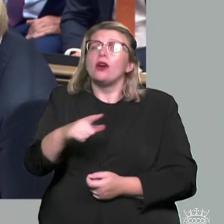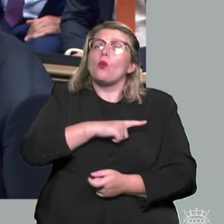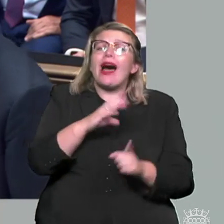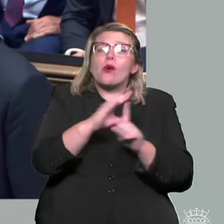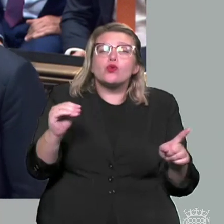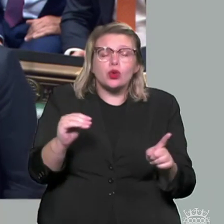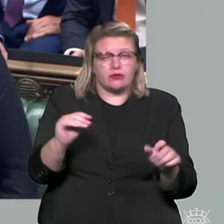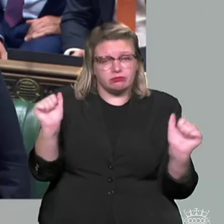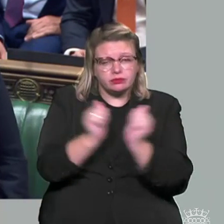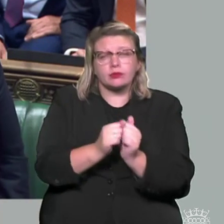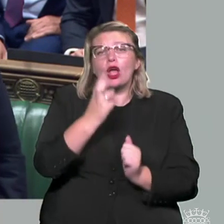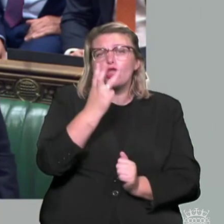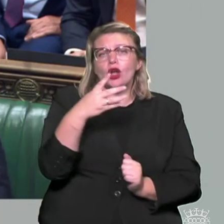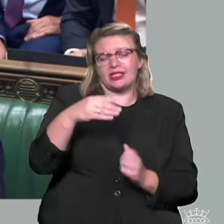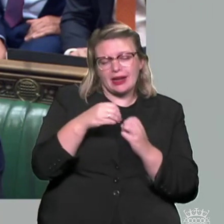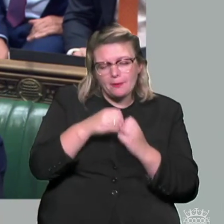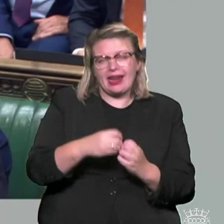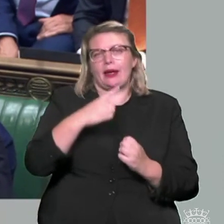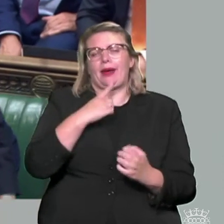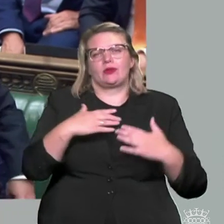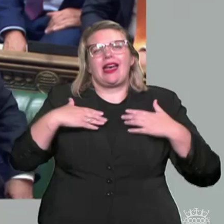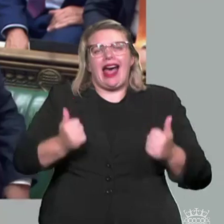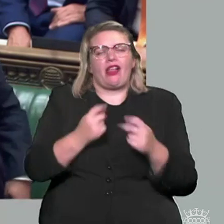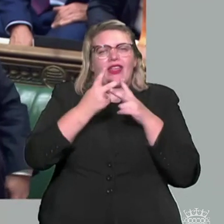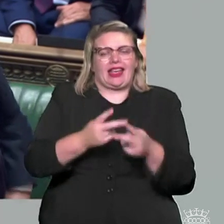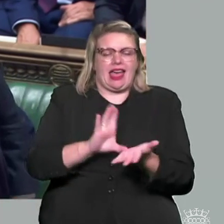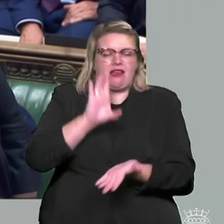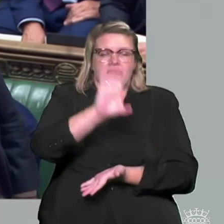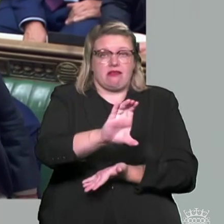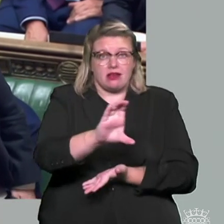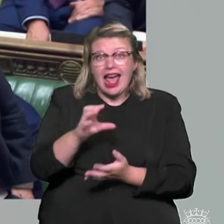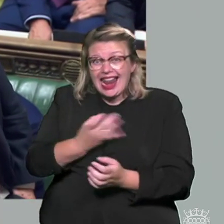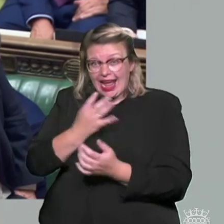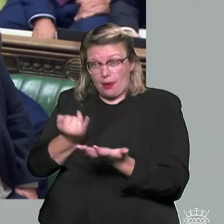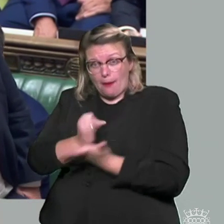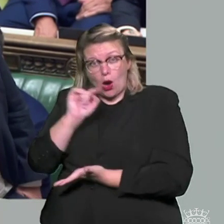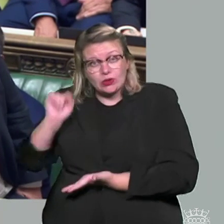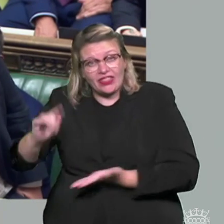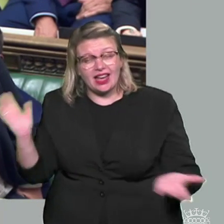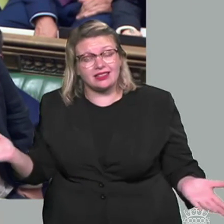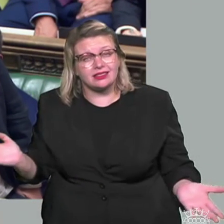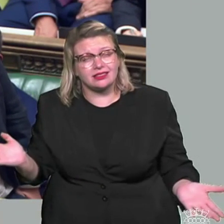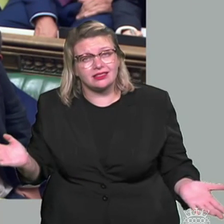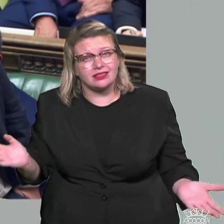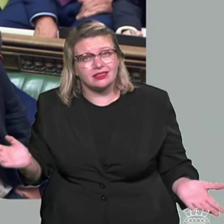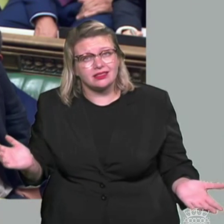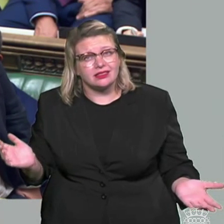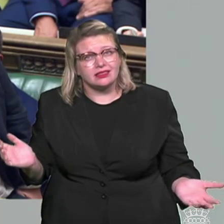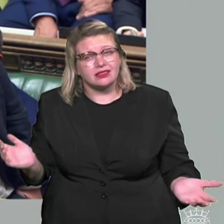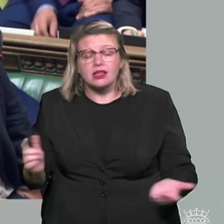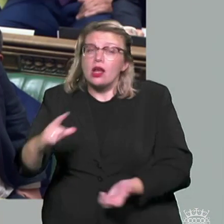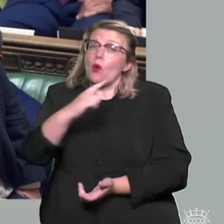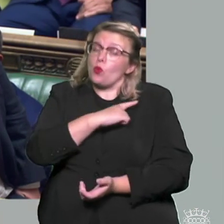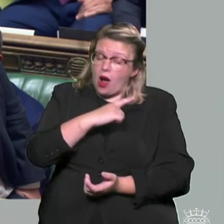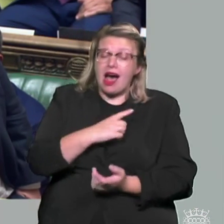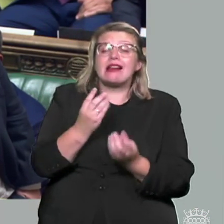That is what he should be talking about. That is why we voted through and passed the £39 billion health and care levy, which Labour opposed.